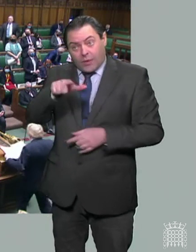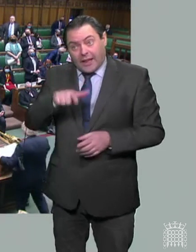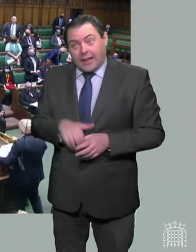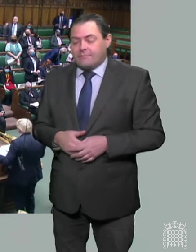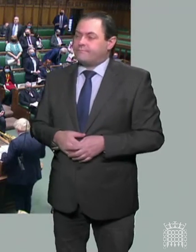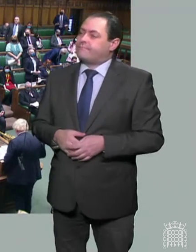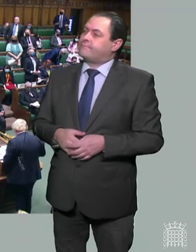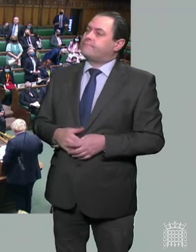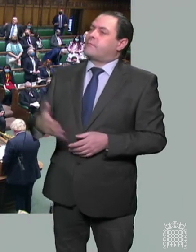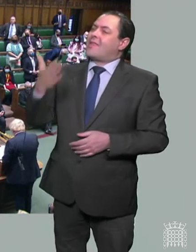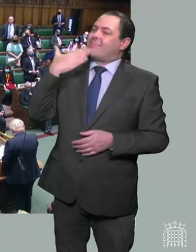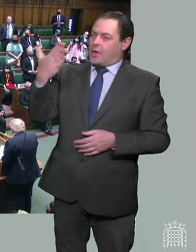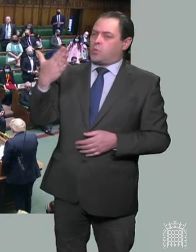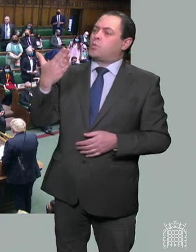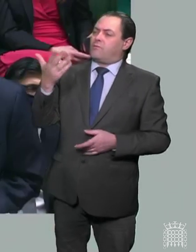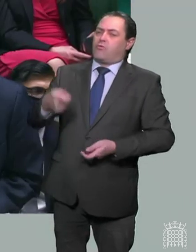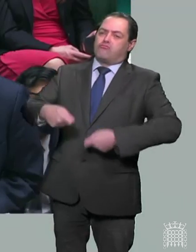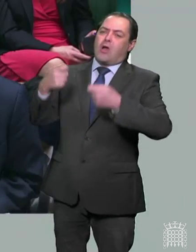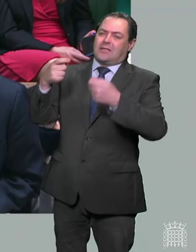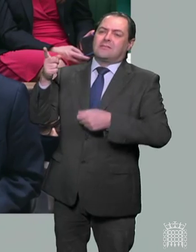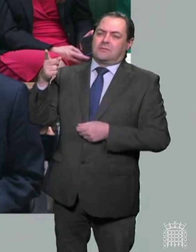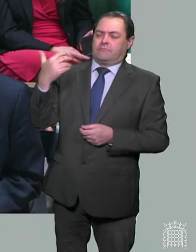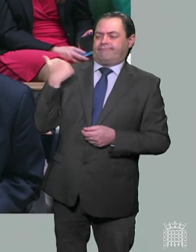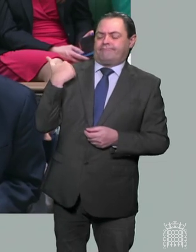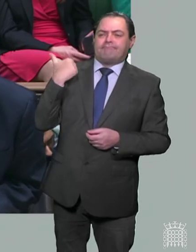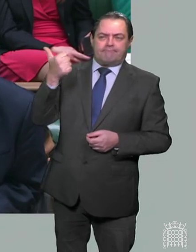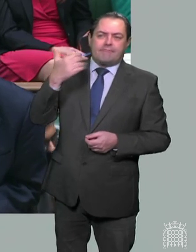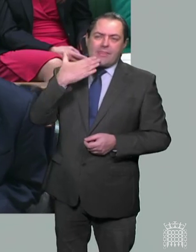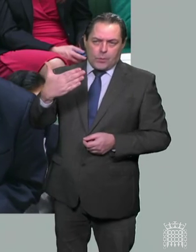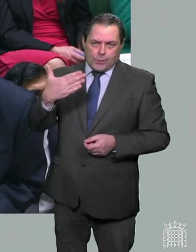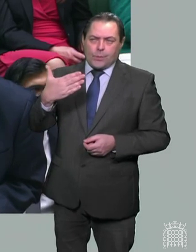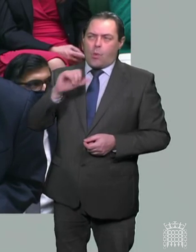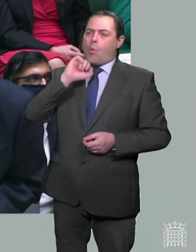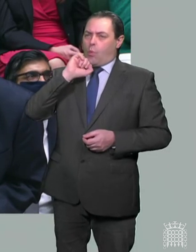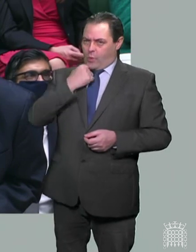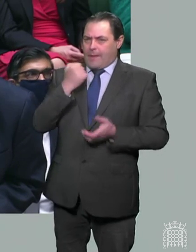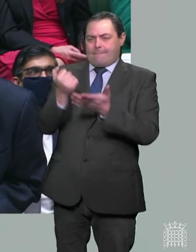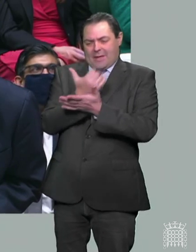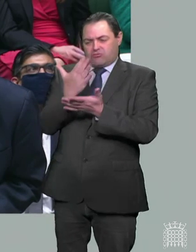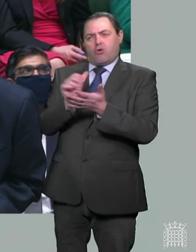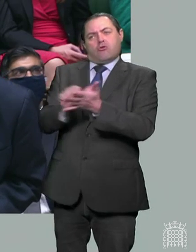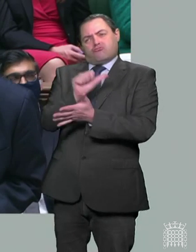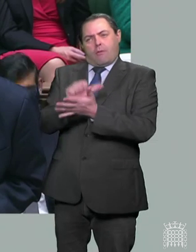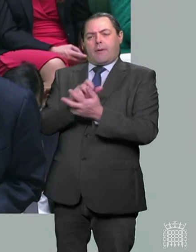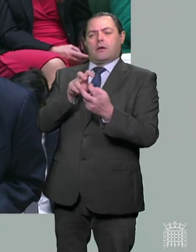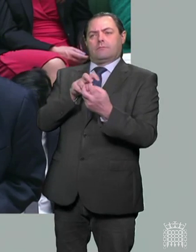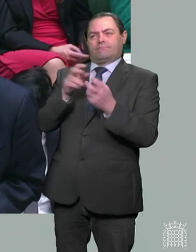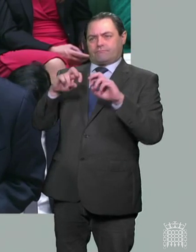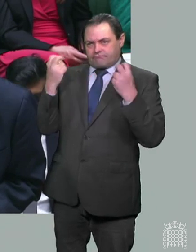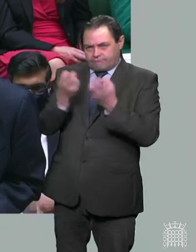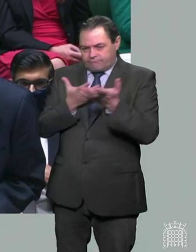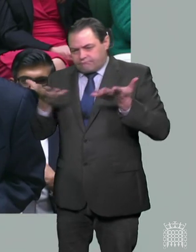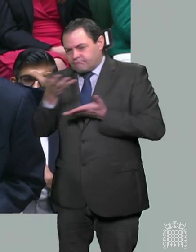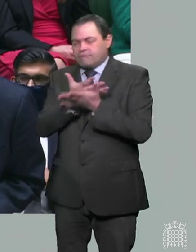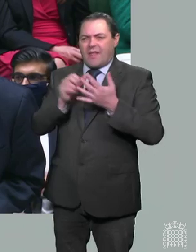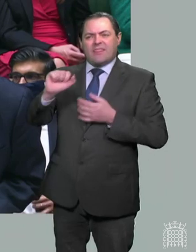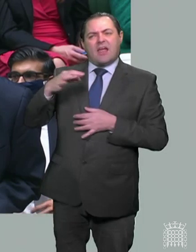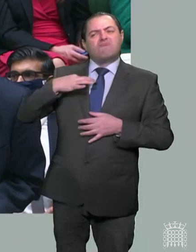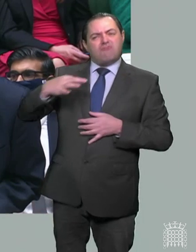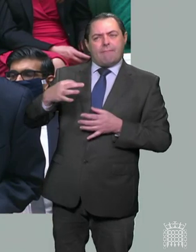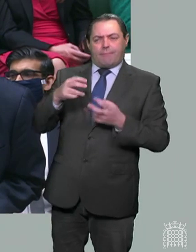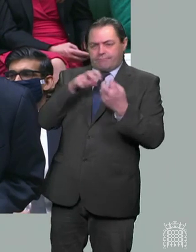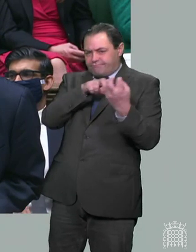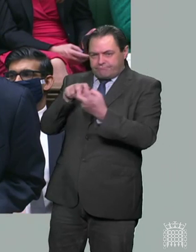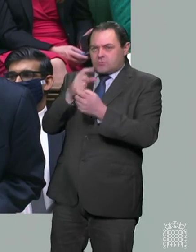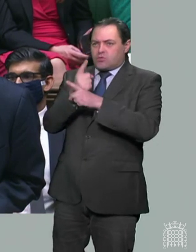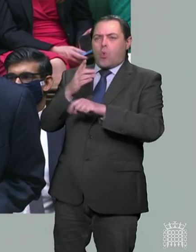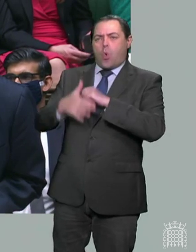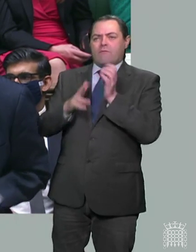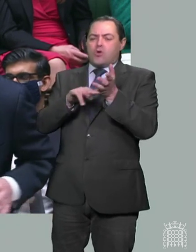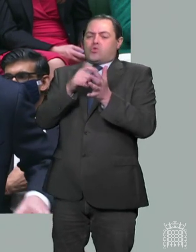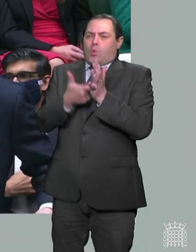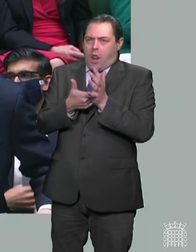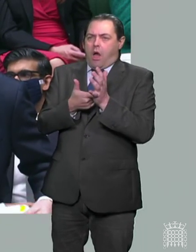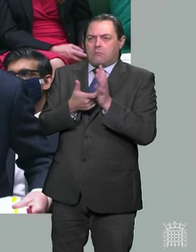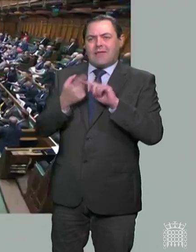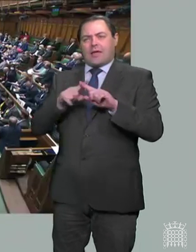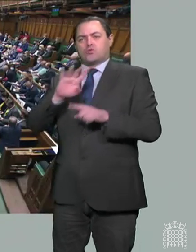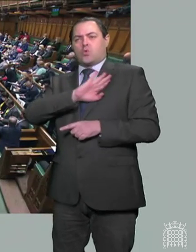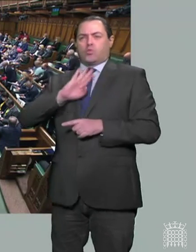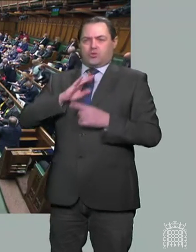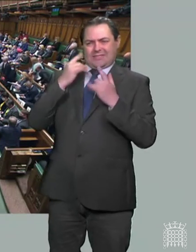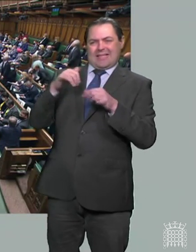I am grateful to the honourable Lady for bringing this to my attention. I will certainly make sure that we get a proper meeting with the representatives of the nuclear veterans that she mentions.